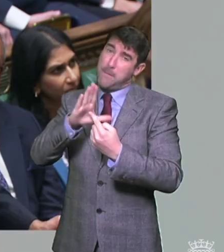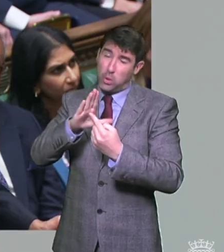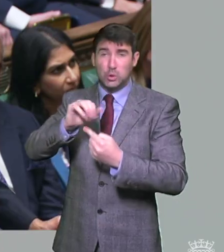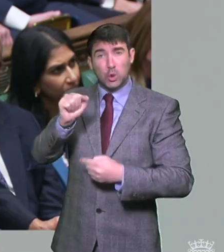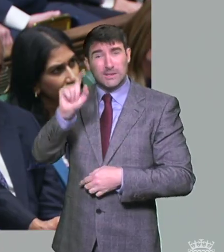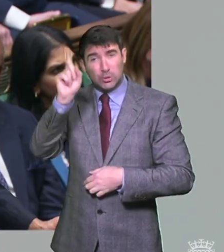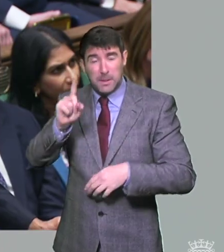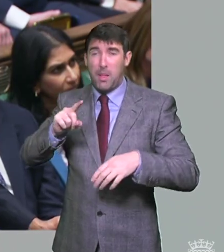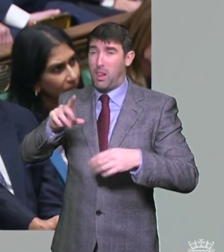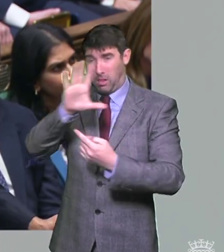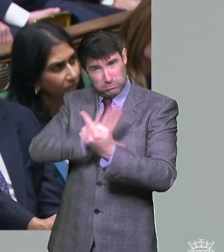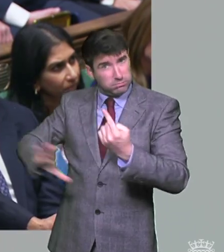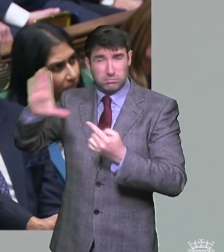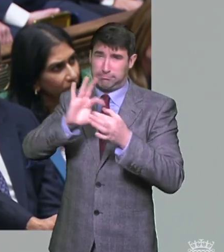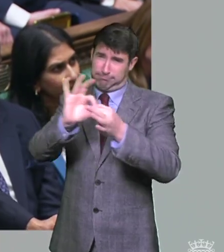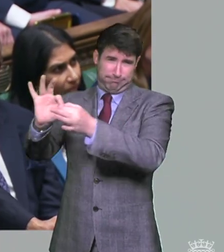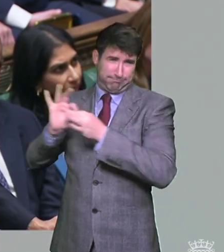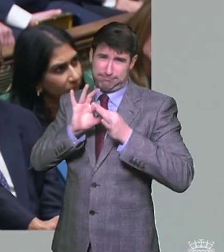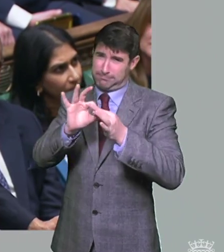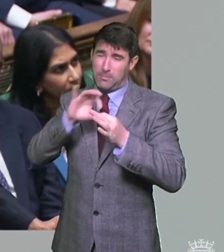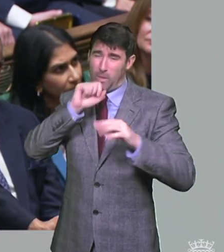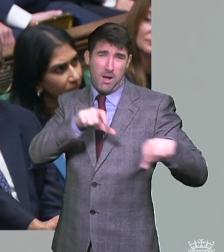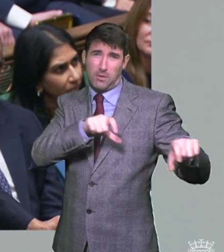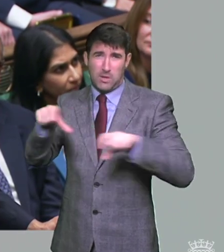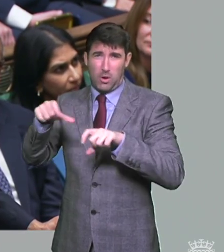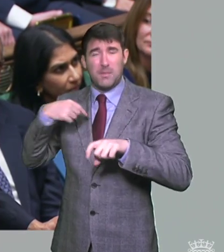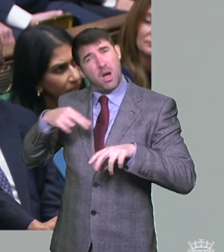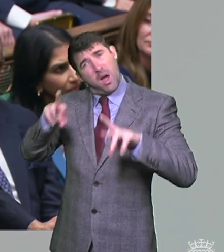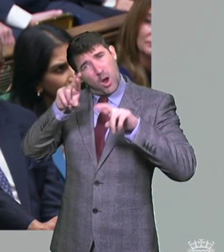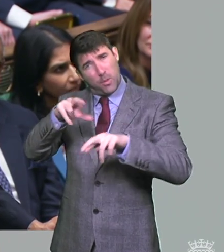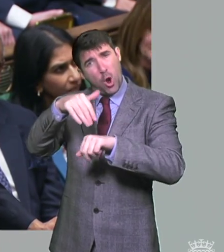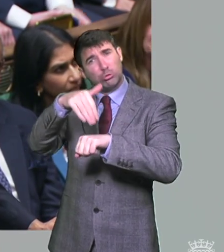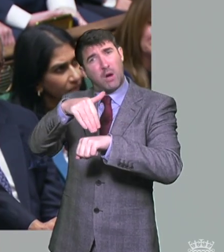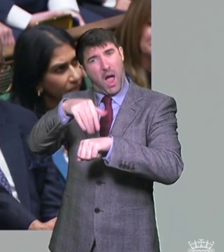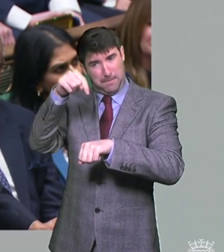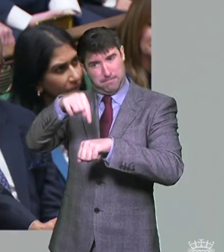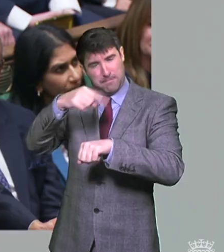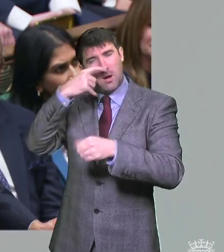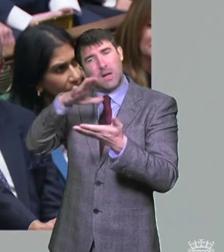That is what I plan to do. Indeed, I hope that crime is one thing that we can collaborate on.